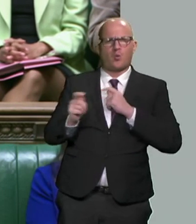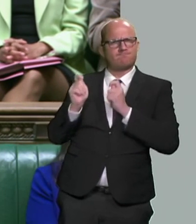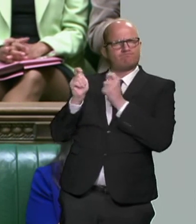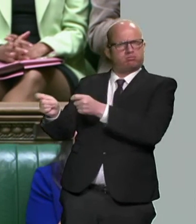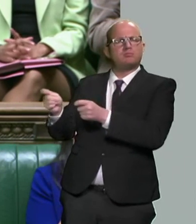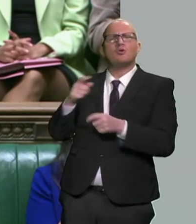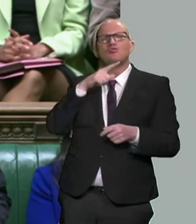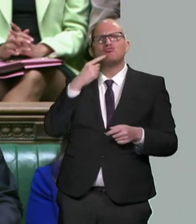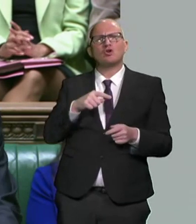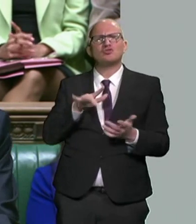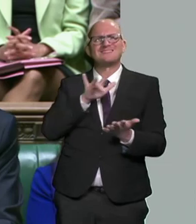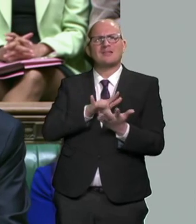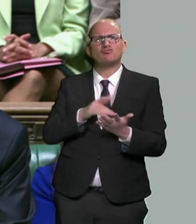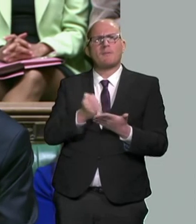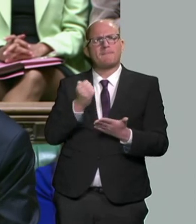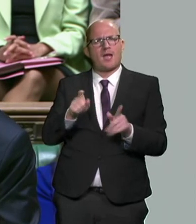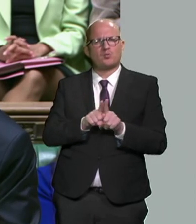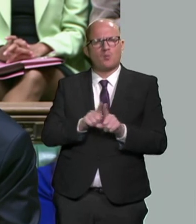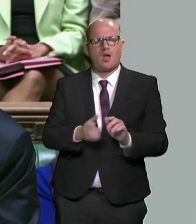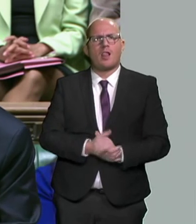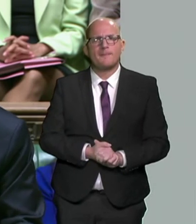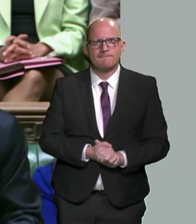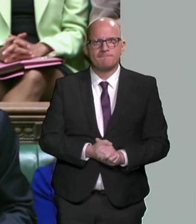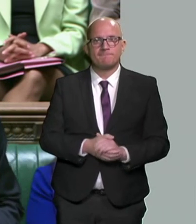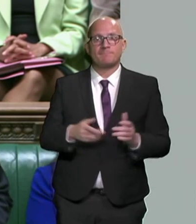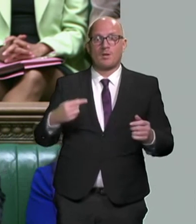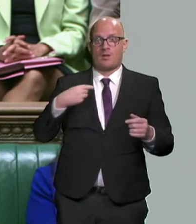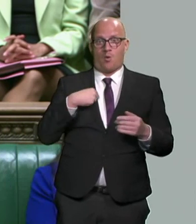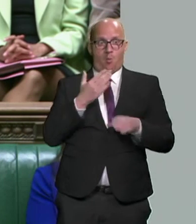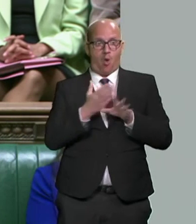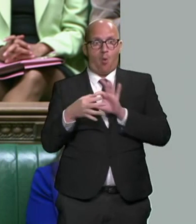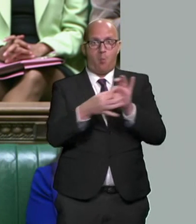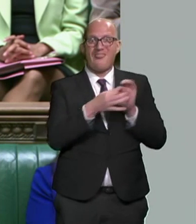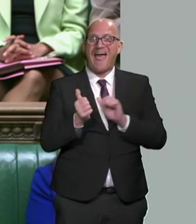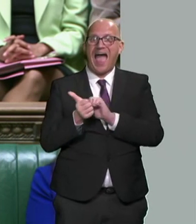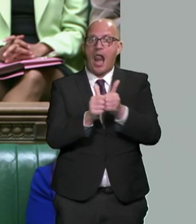Be in no doubt, these sanctions, co-ordinated with our allies, are working.